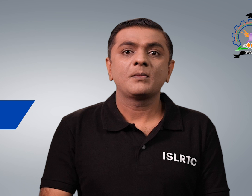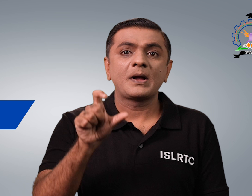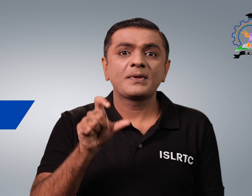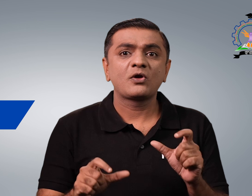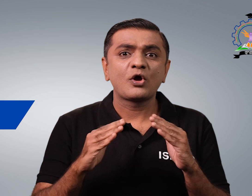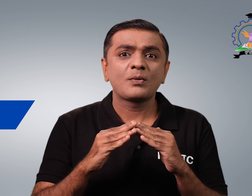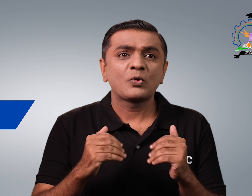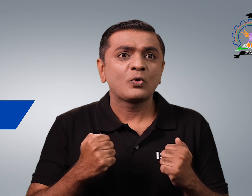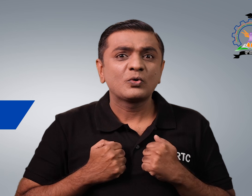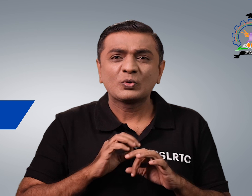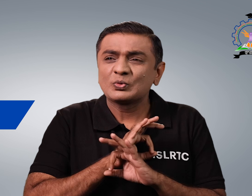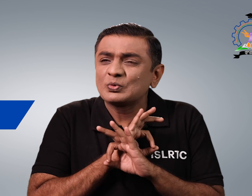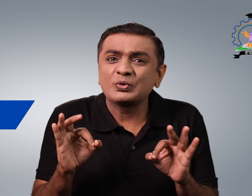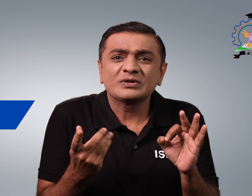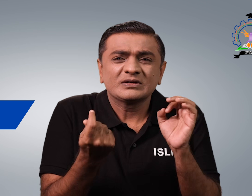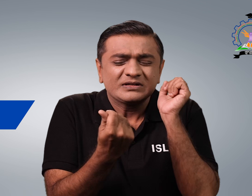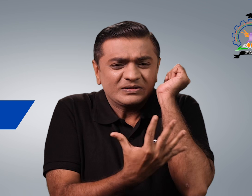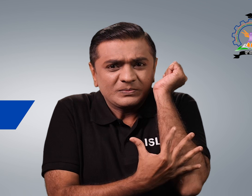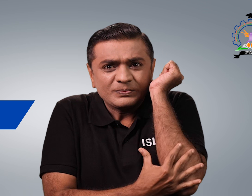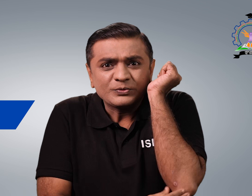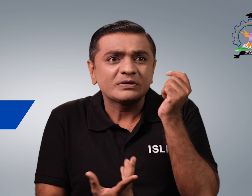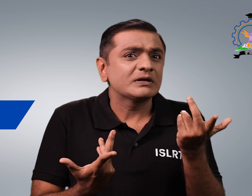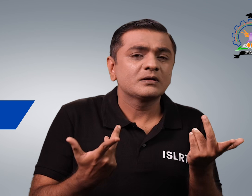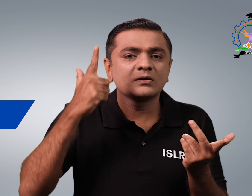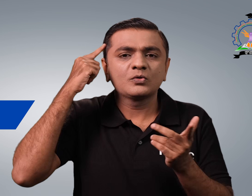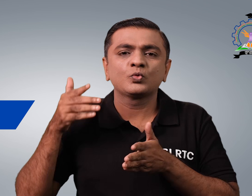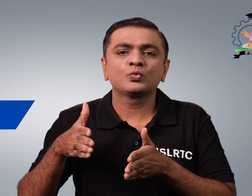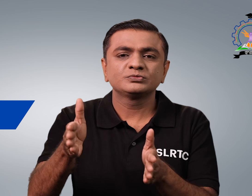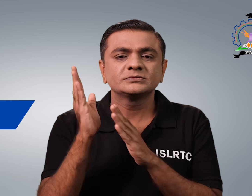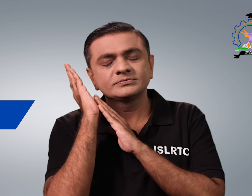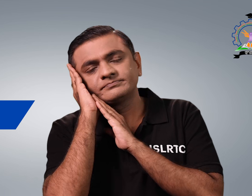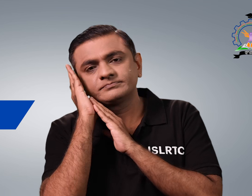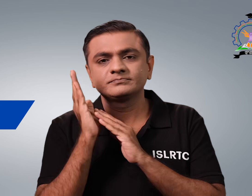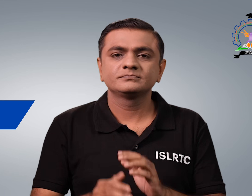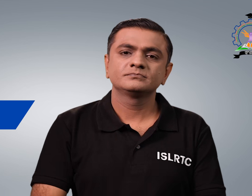Poor people who do not have a home and often live on the streets are called homeless.